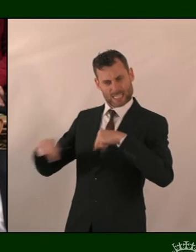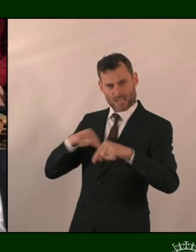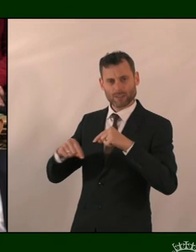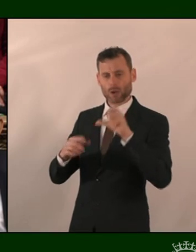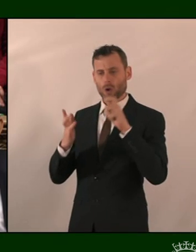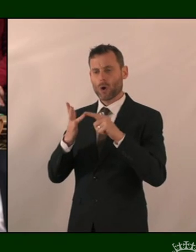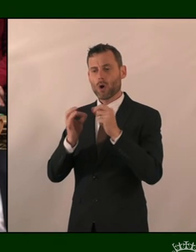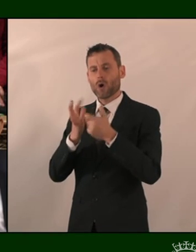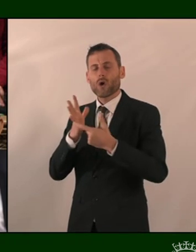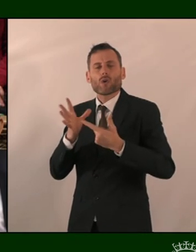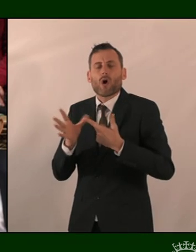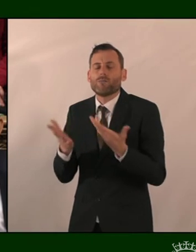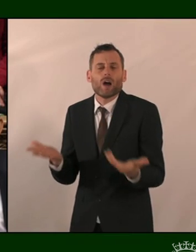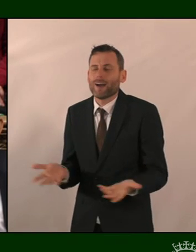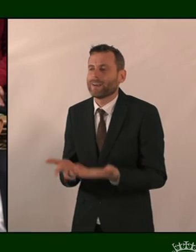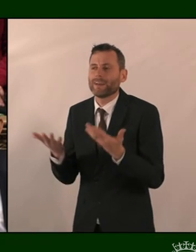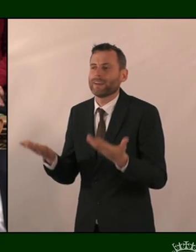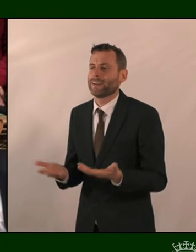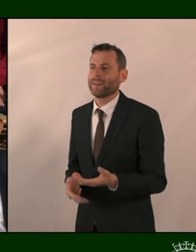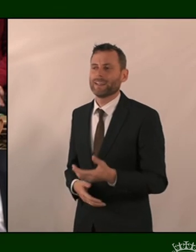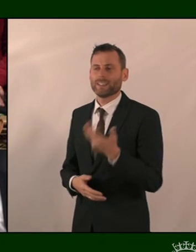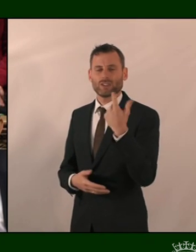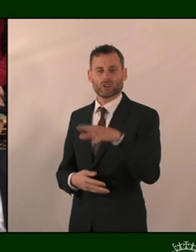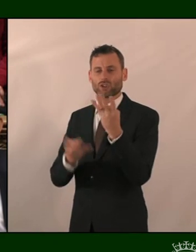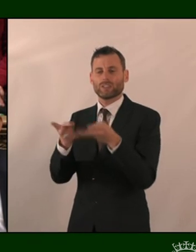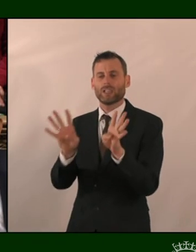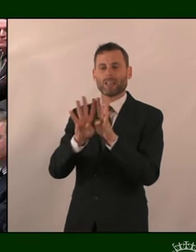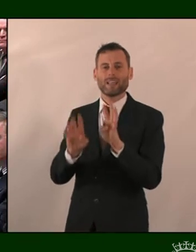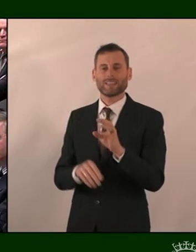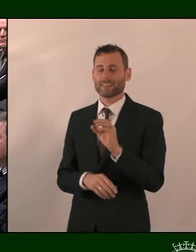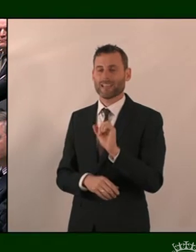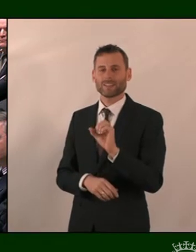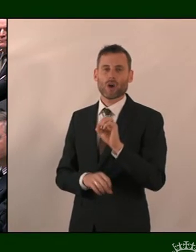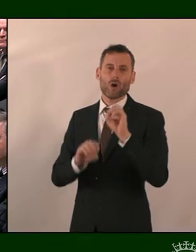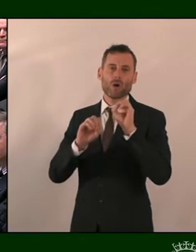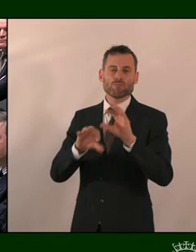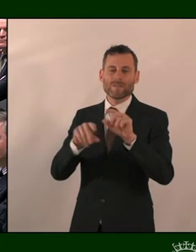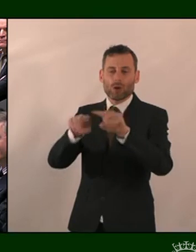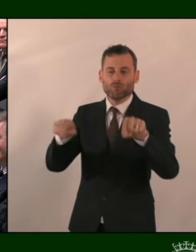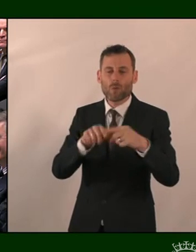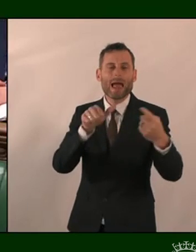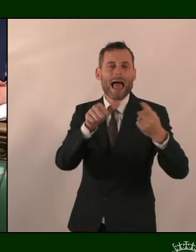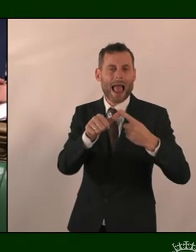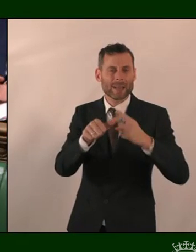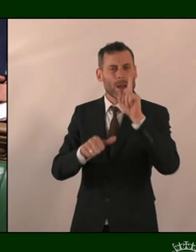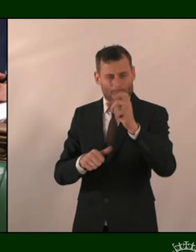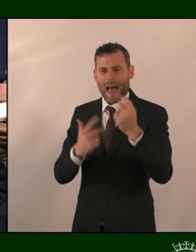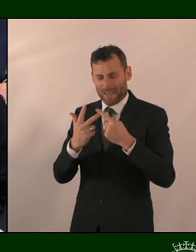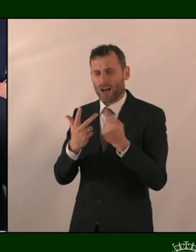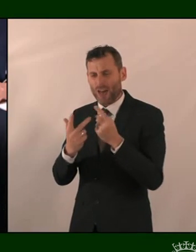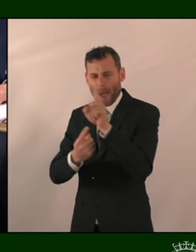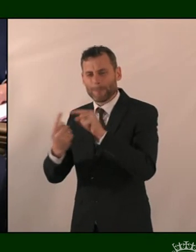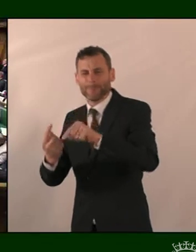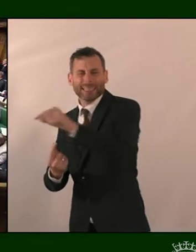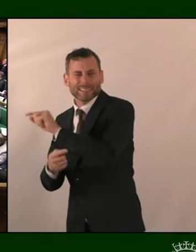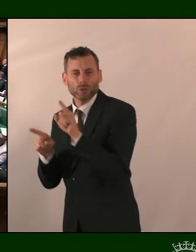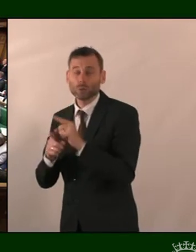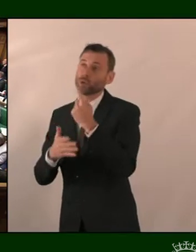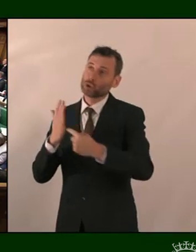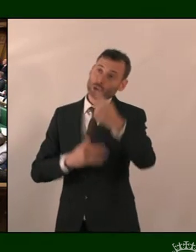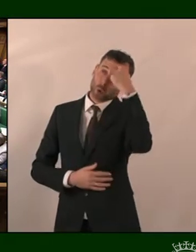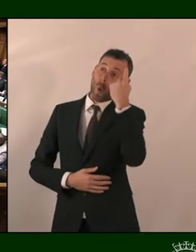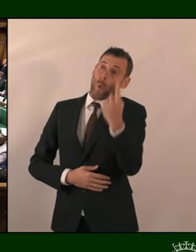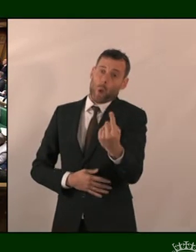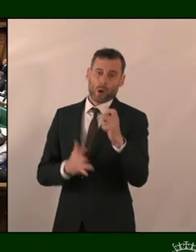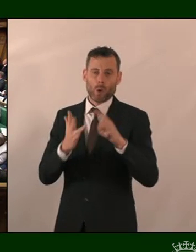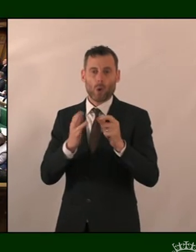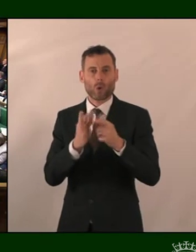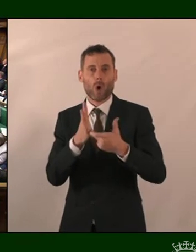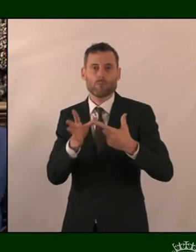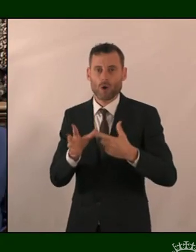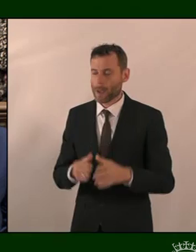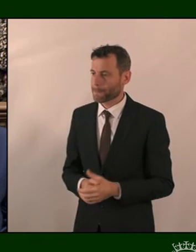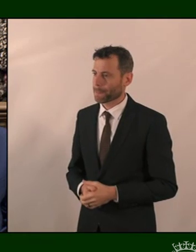Cobra is a reference to Cabinet Office briefing room A, which is not the only room in which meetings can take place.